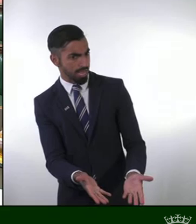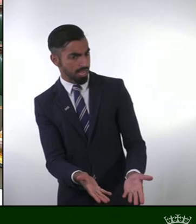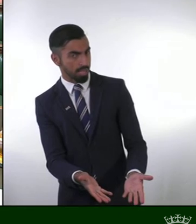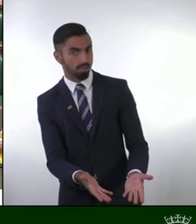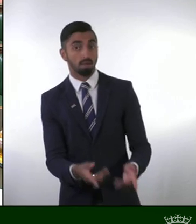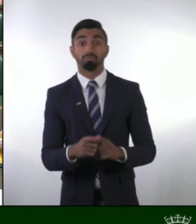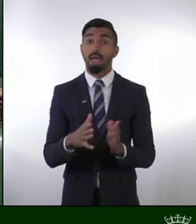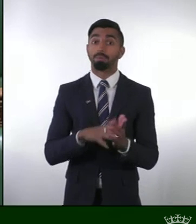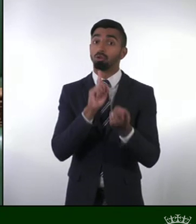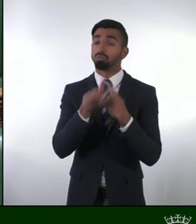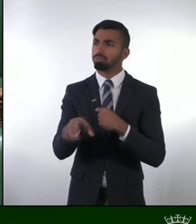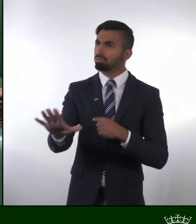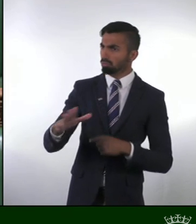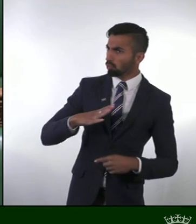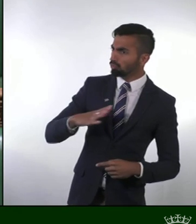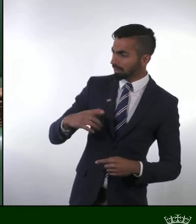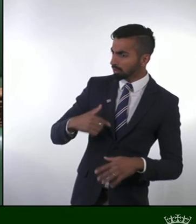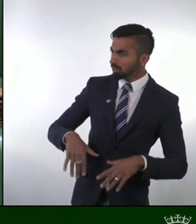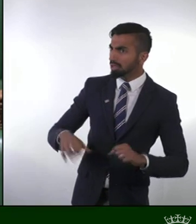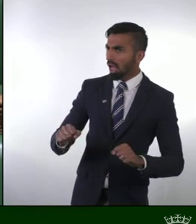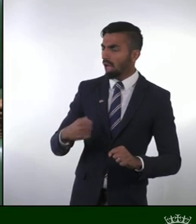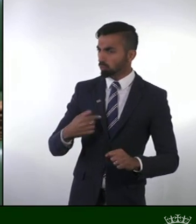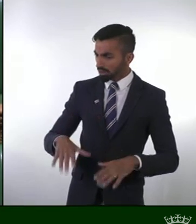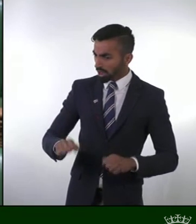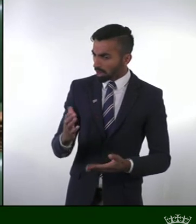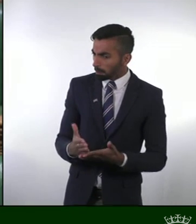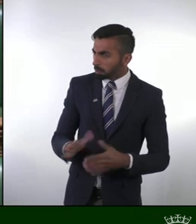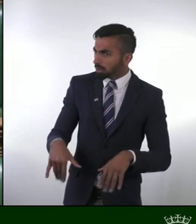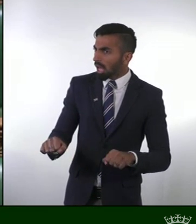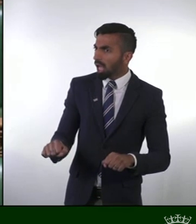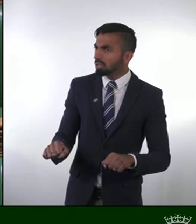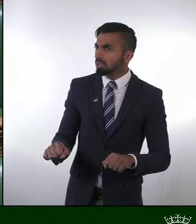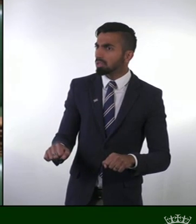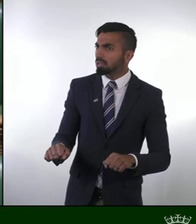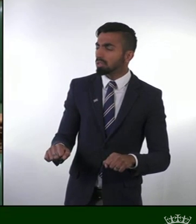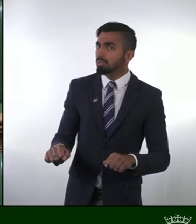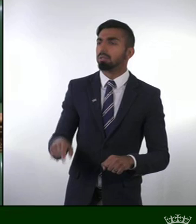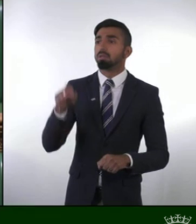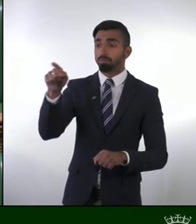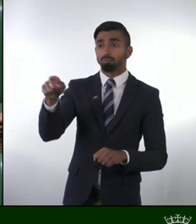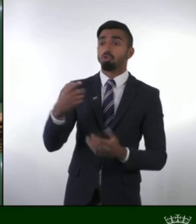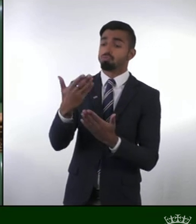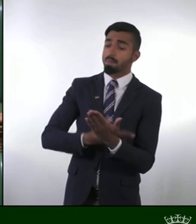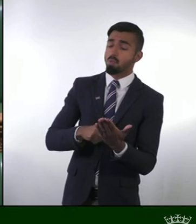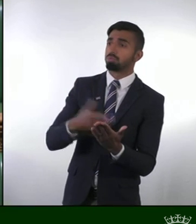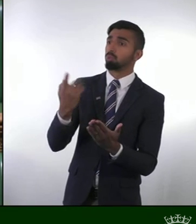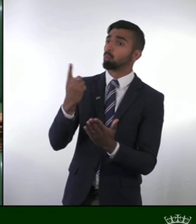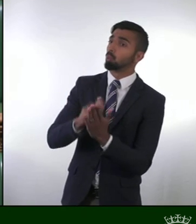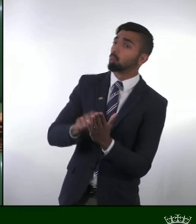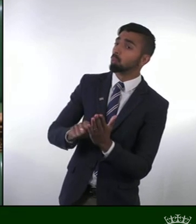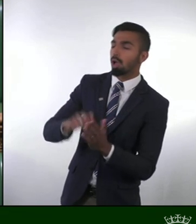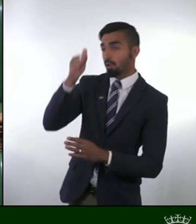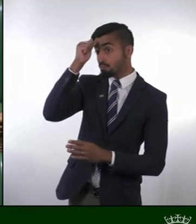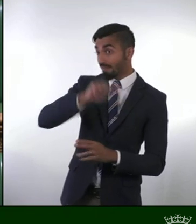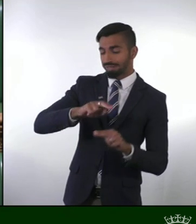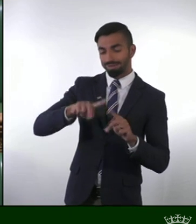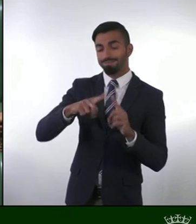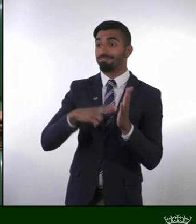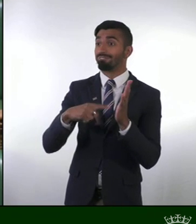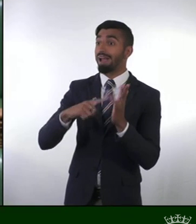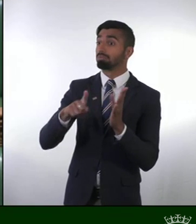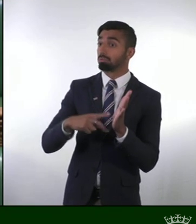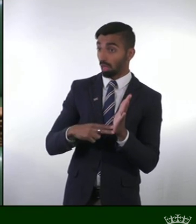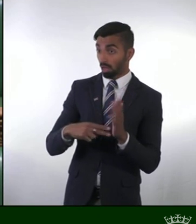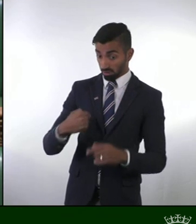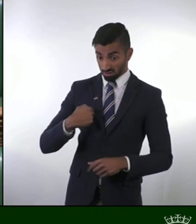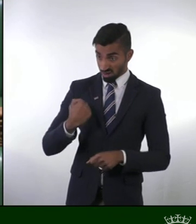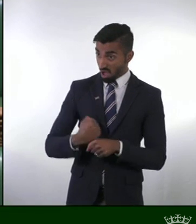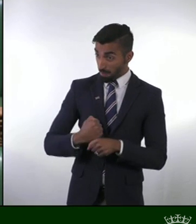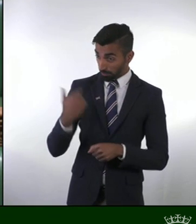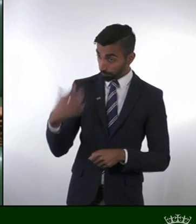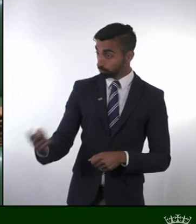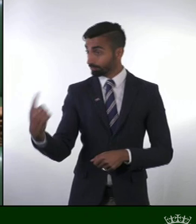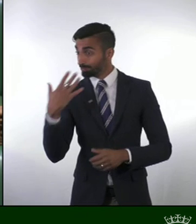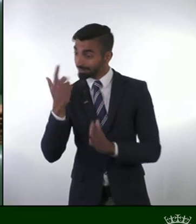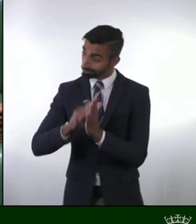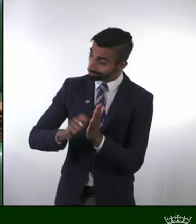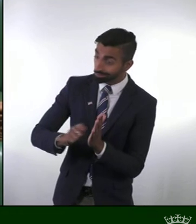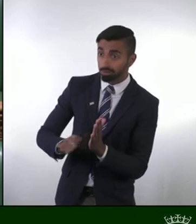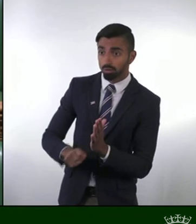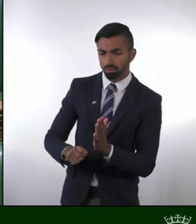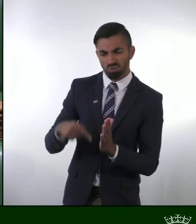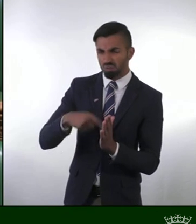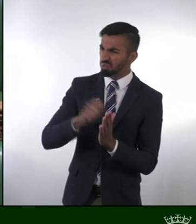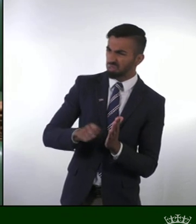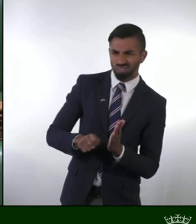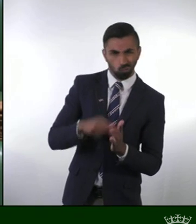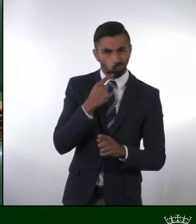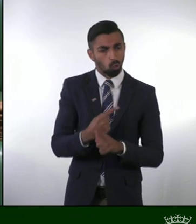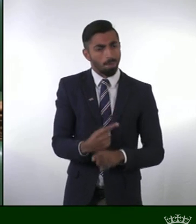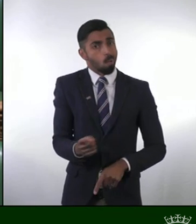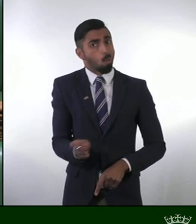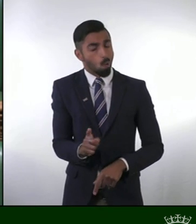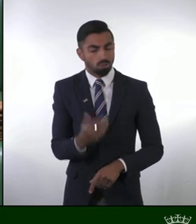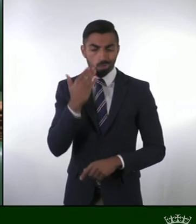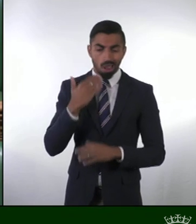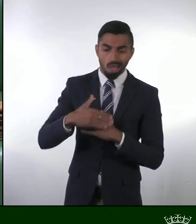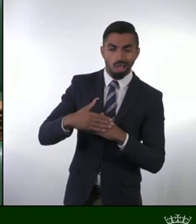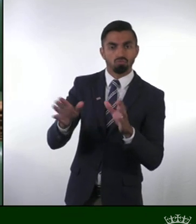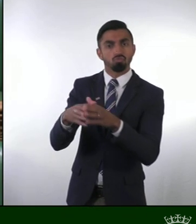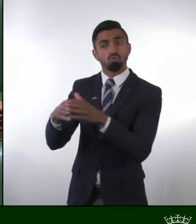Not only is it already clear, but we are already acting. I can tell the right honourable and learned Gentleman that as a result of the report by Professor Fenton, which again we commissioned, we are looking at the particular exposure of black and minority ethnic groups to coronavirus.